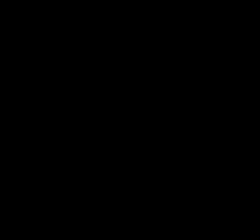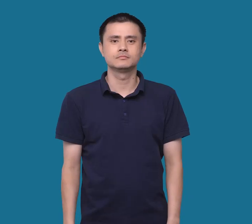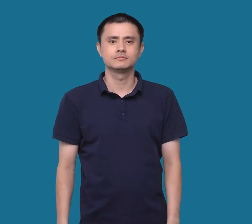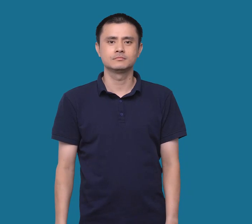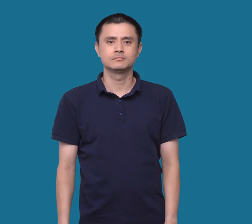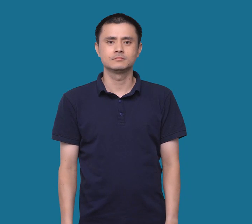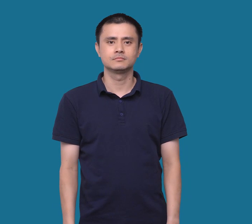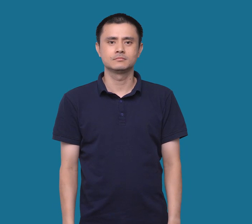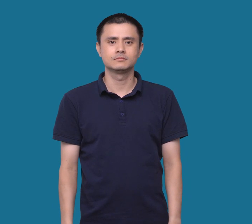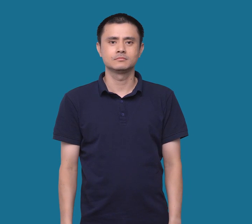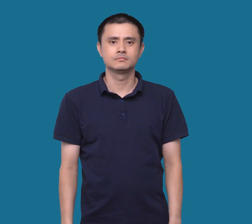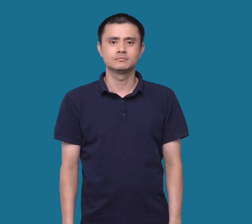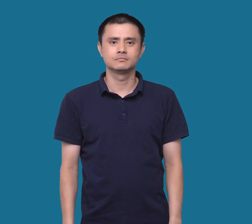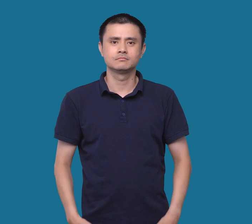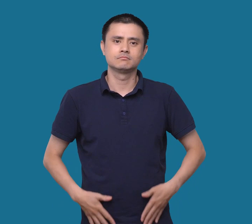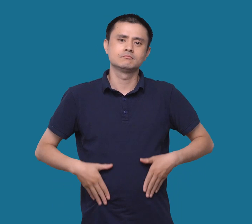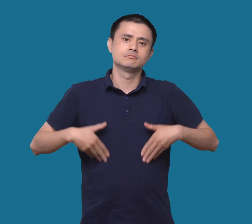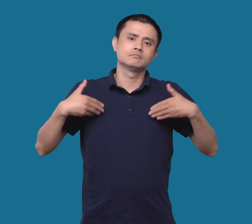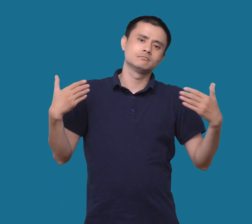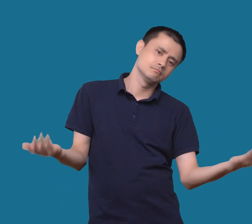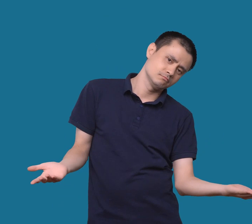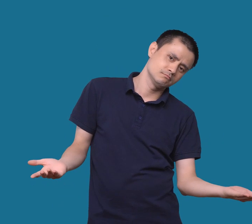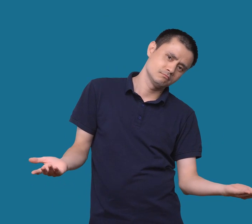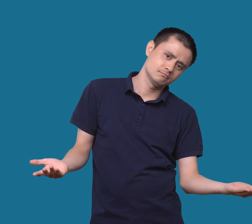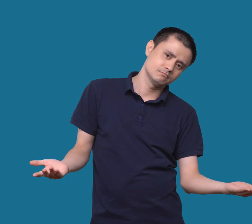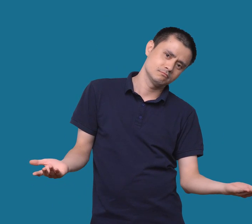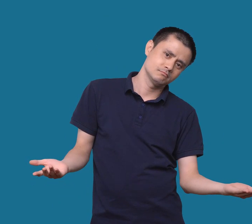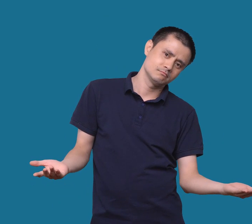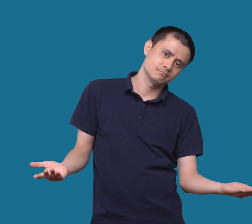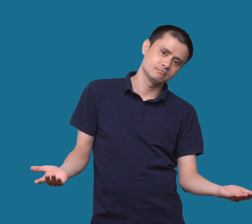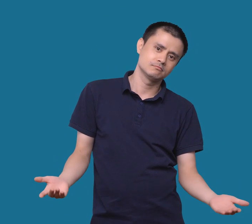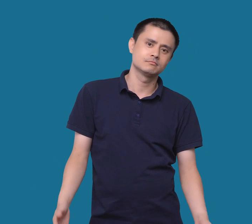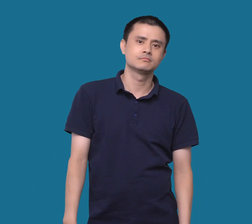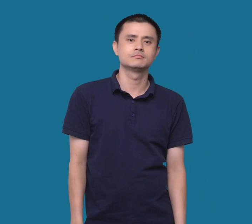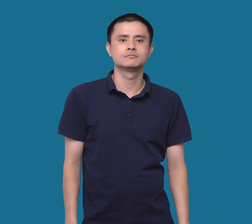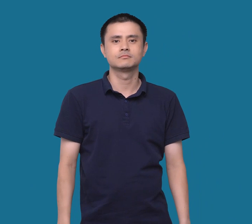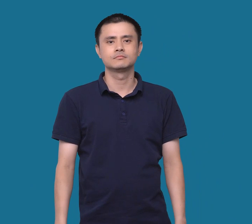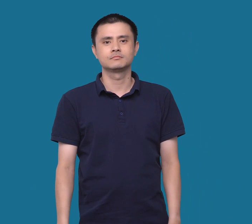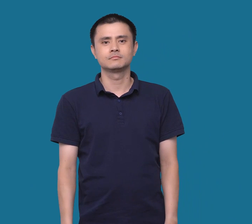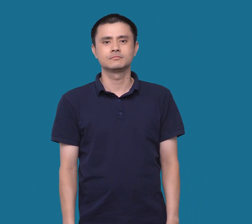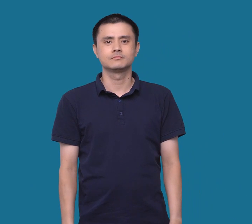trắng tay